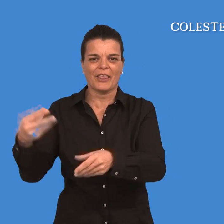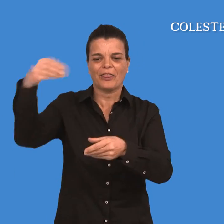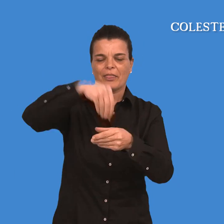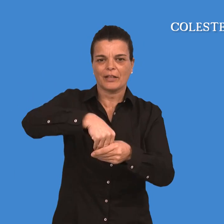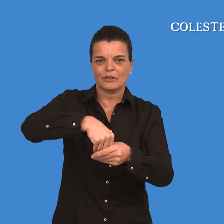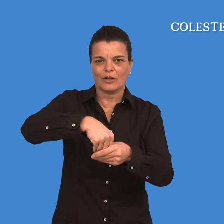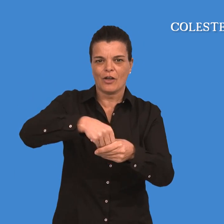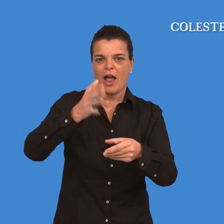dentro